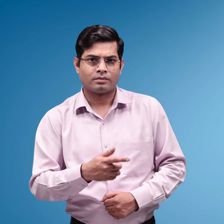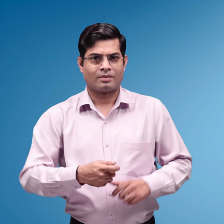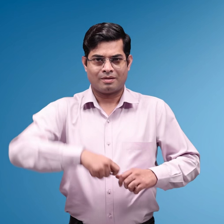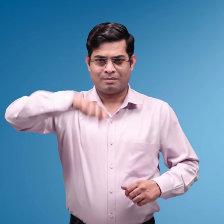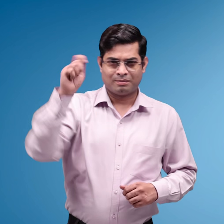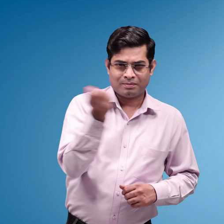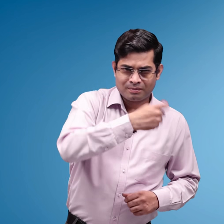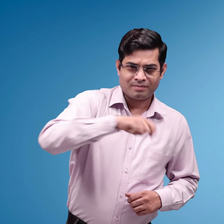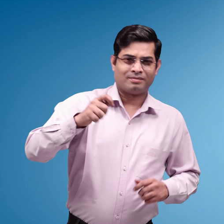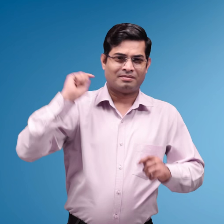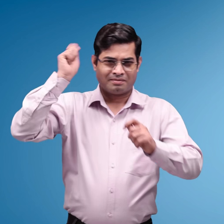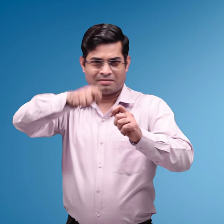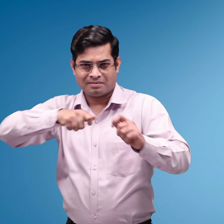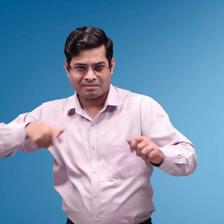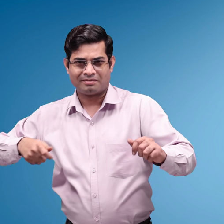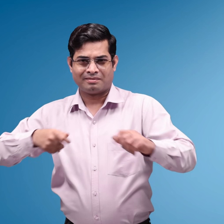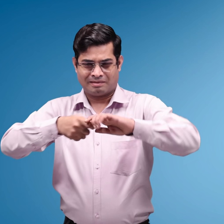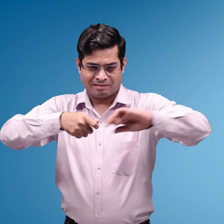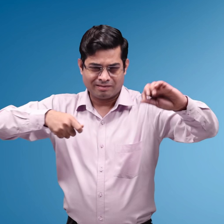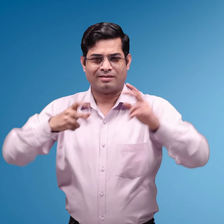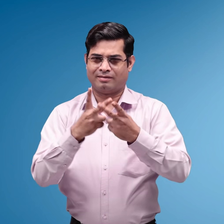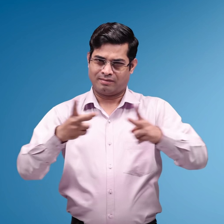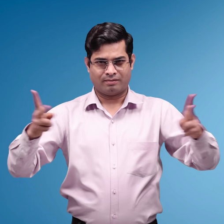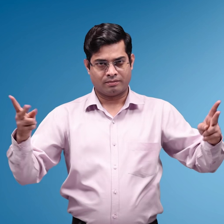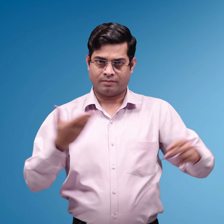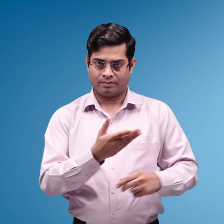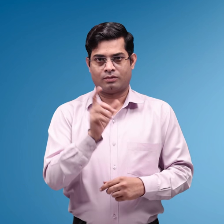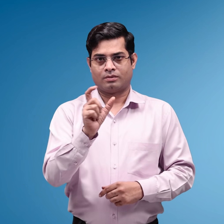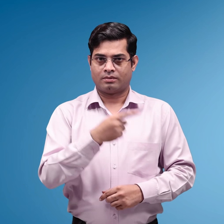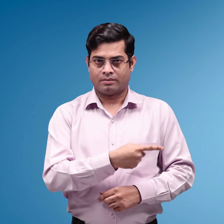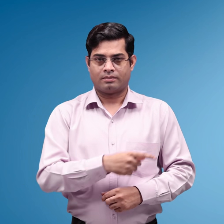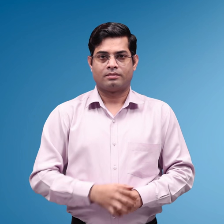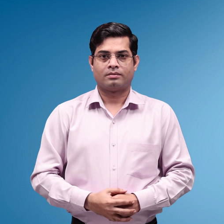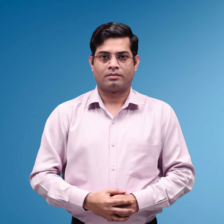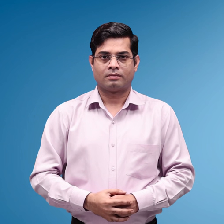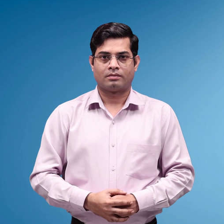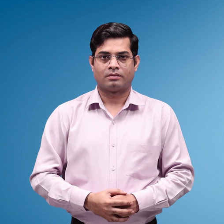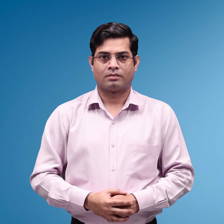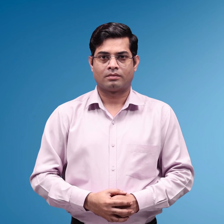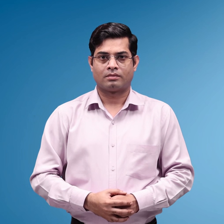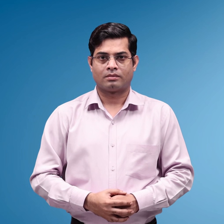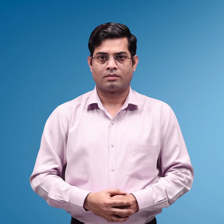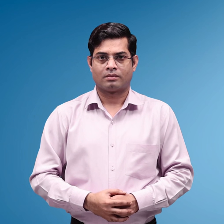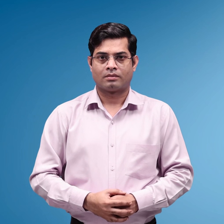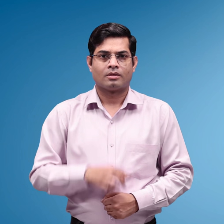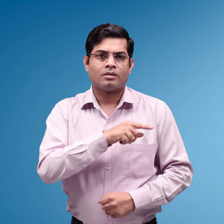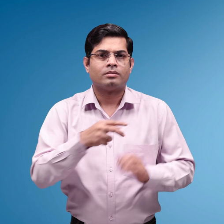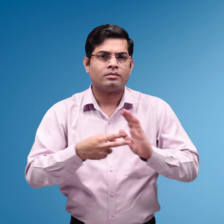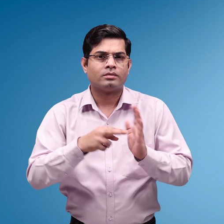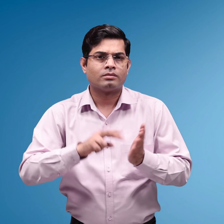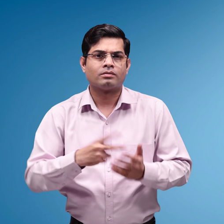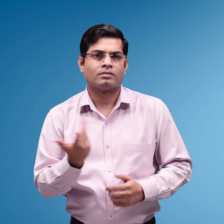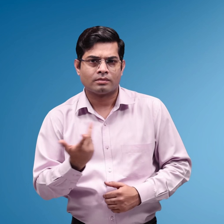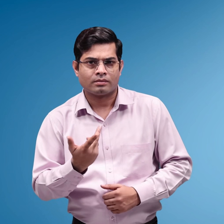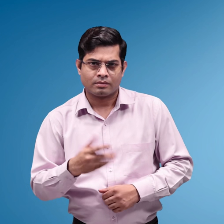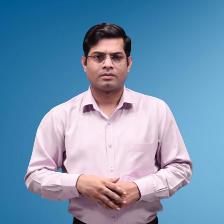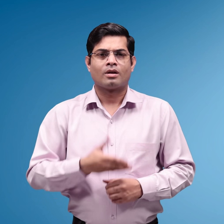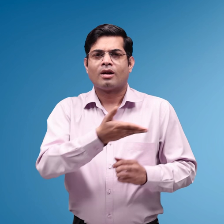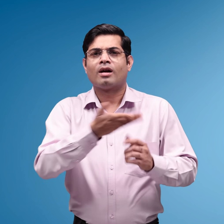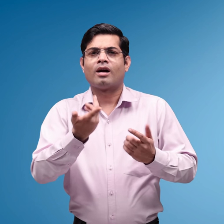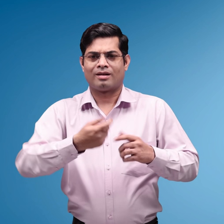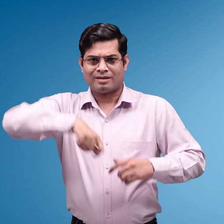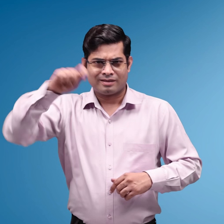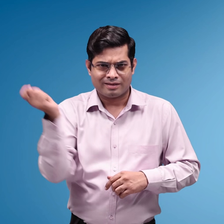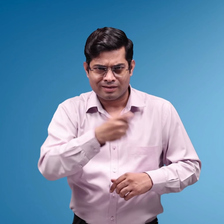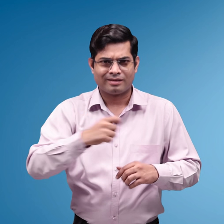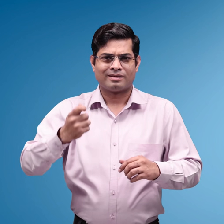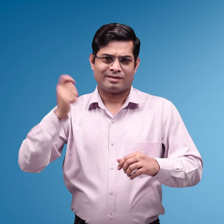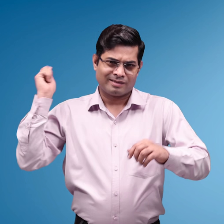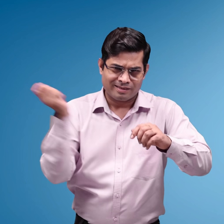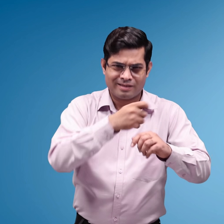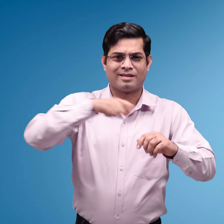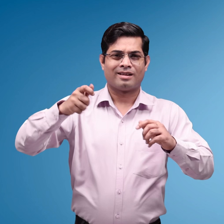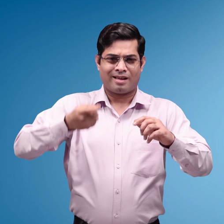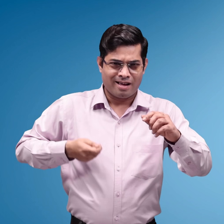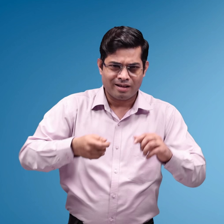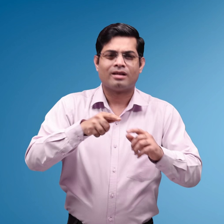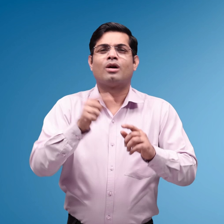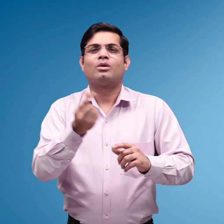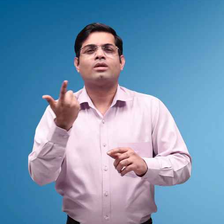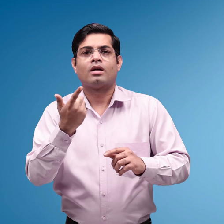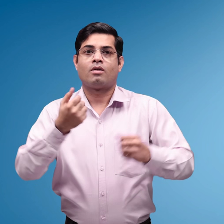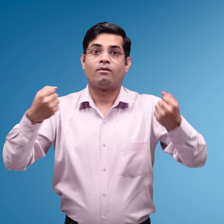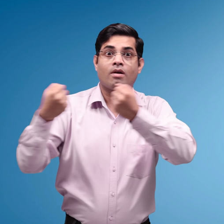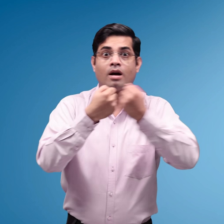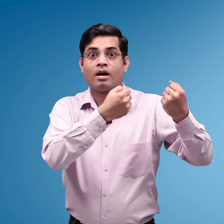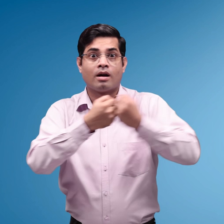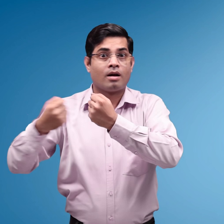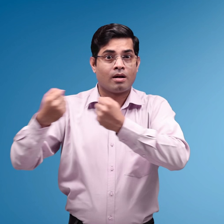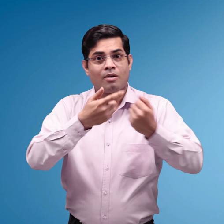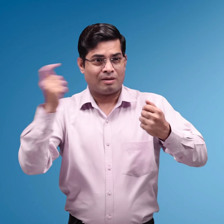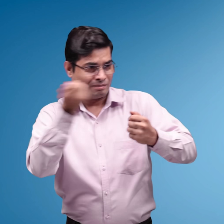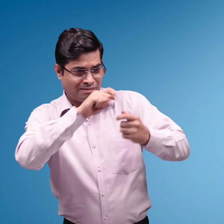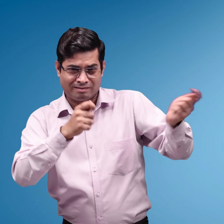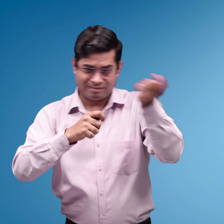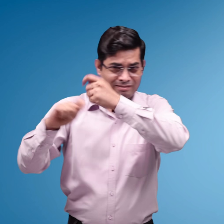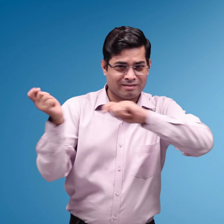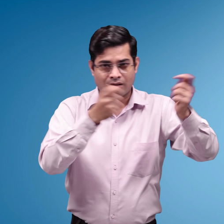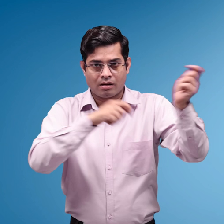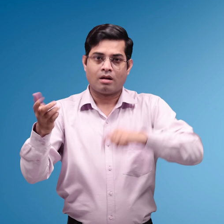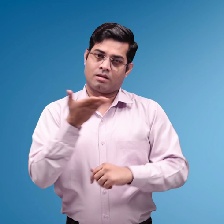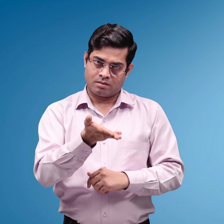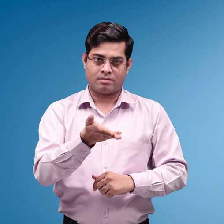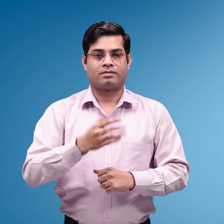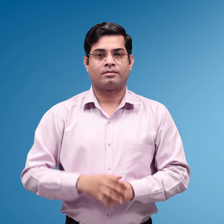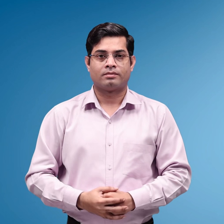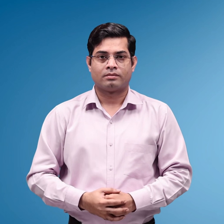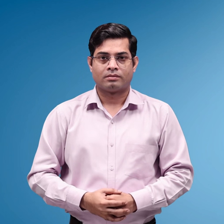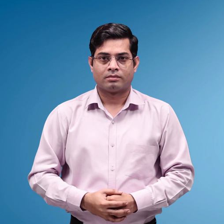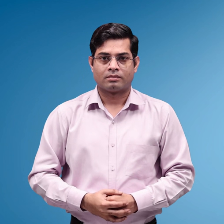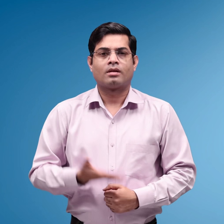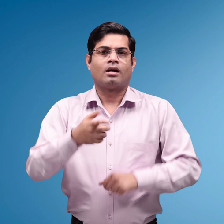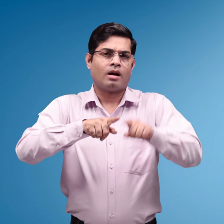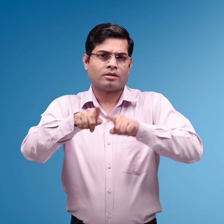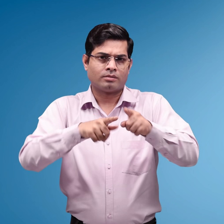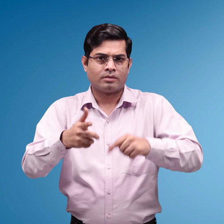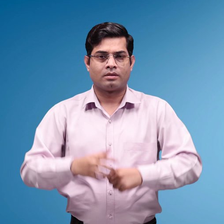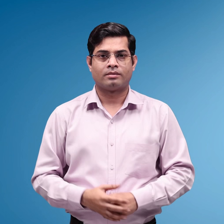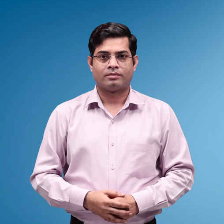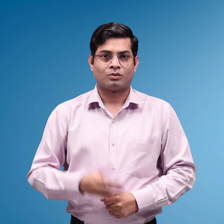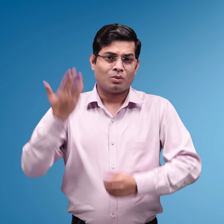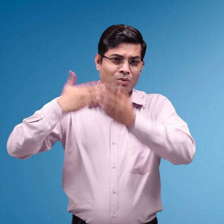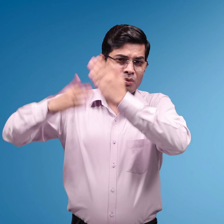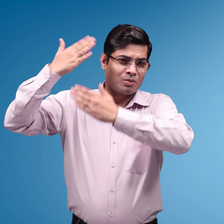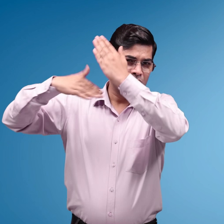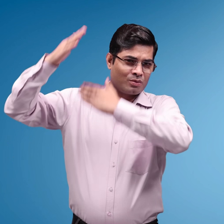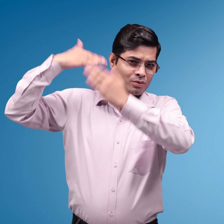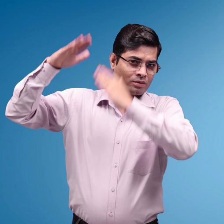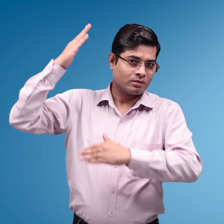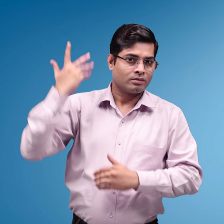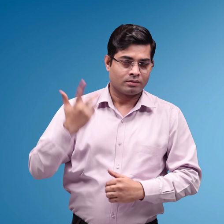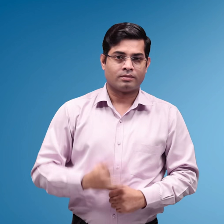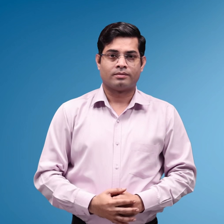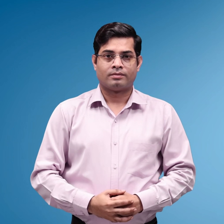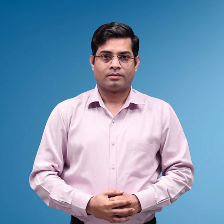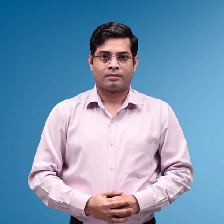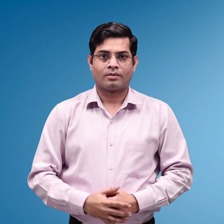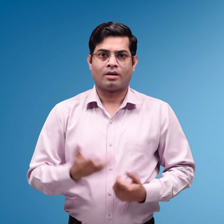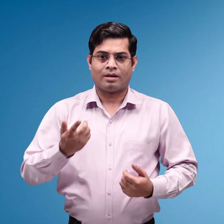This sign means weapon. It refers to tools used for fighting, in war, etc. For example, in earlier times, weapons included